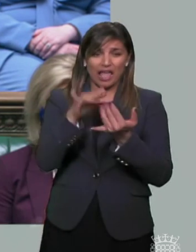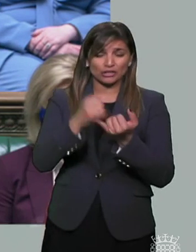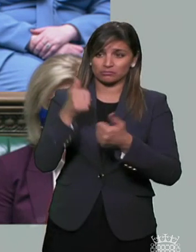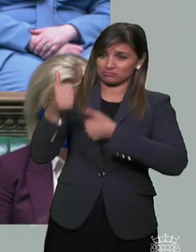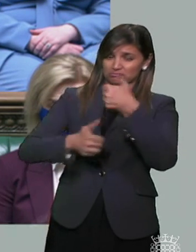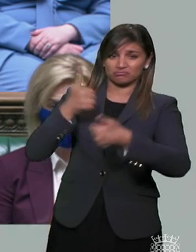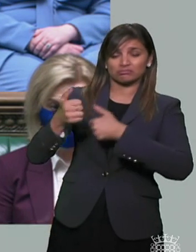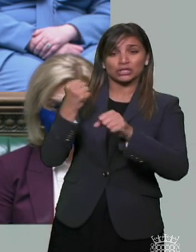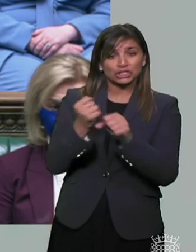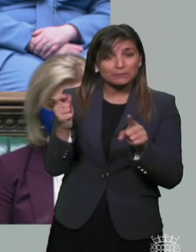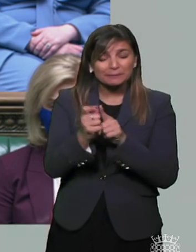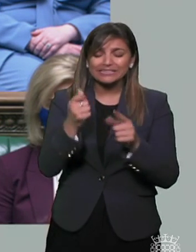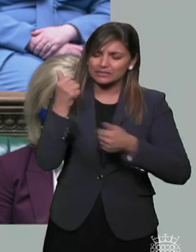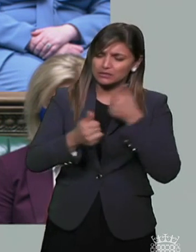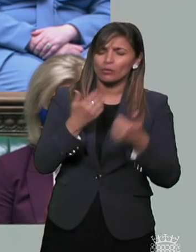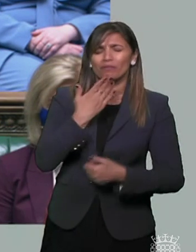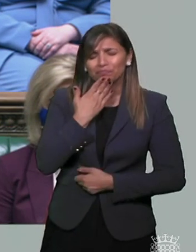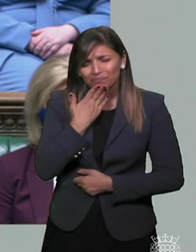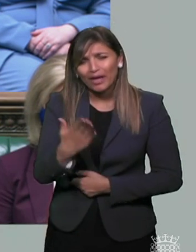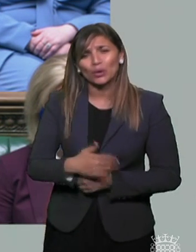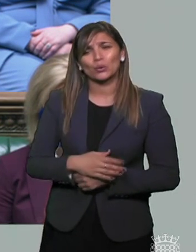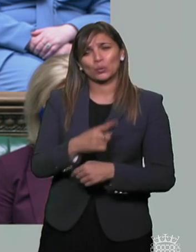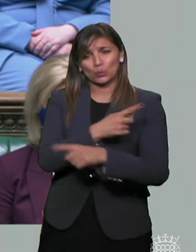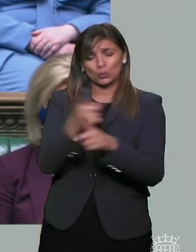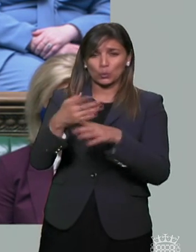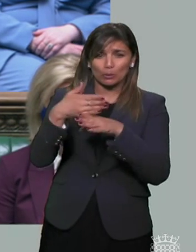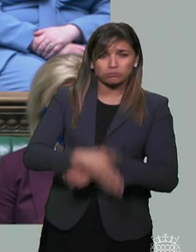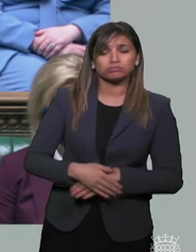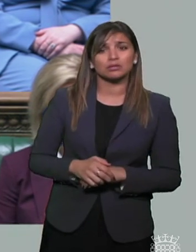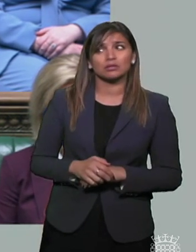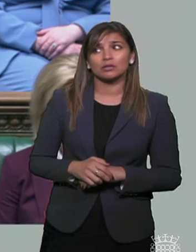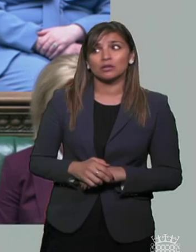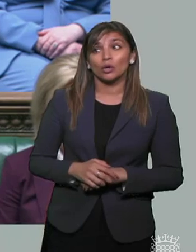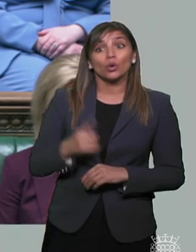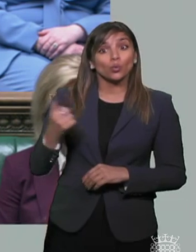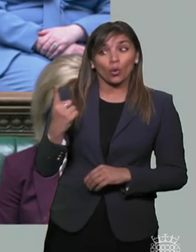Well, you blocked the investment in them. Labour Members wouldn’t vote for investment in our NHS—they wouldn’t do it.